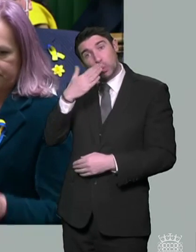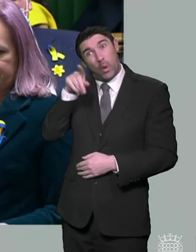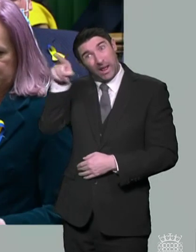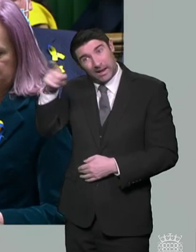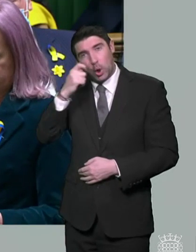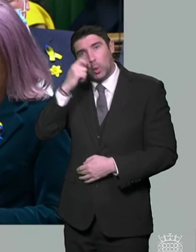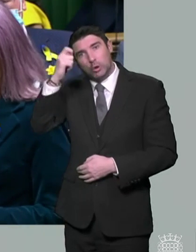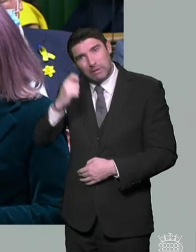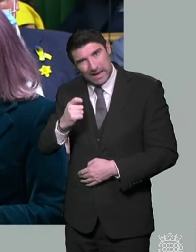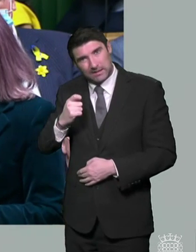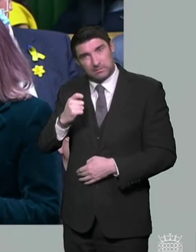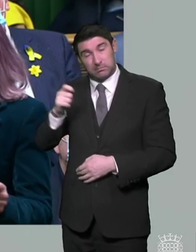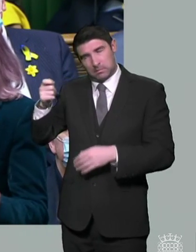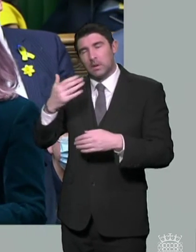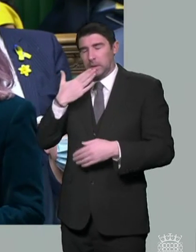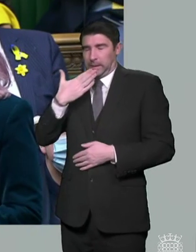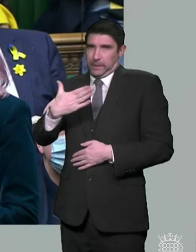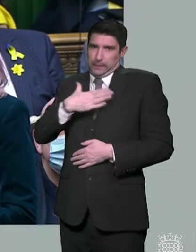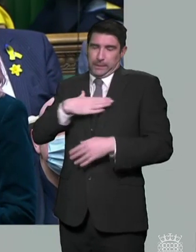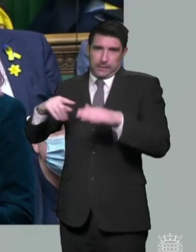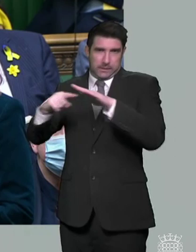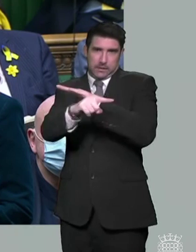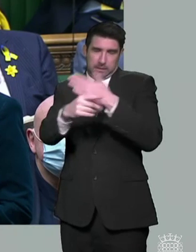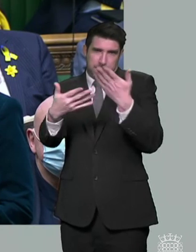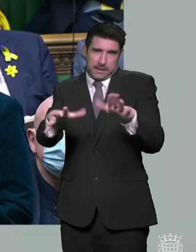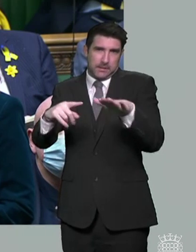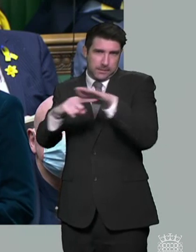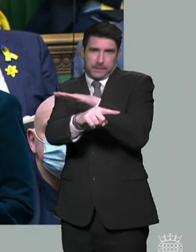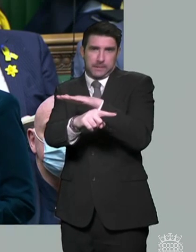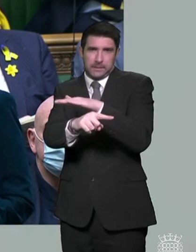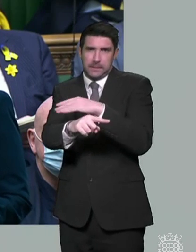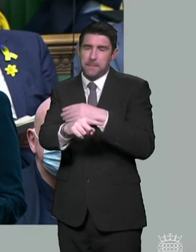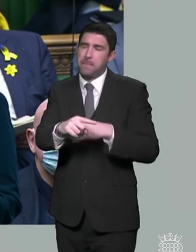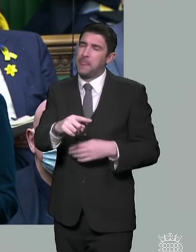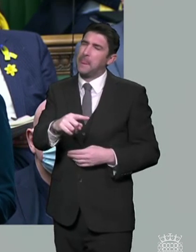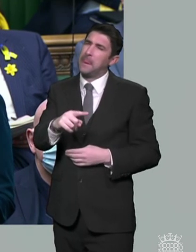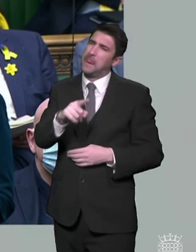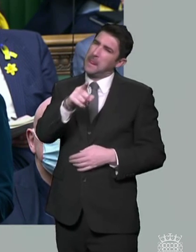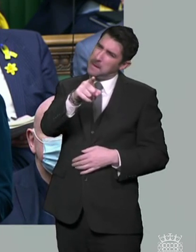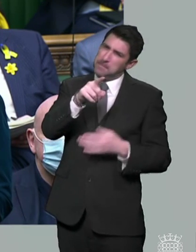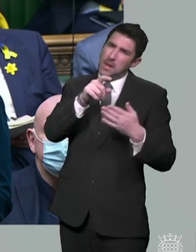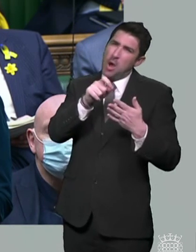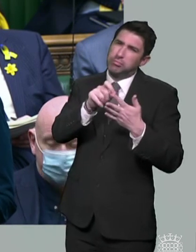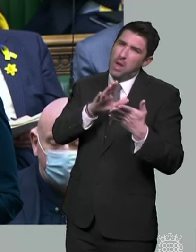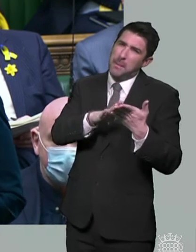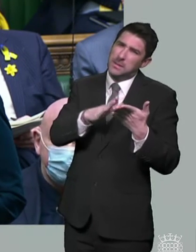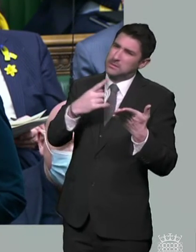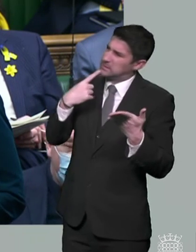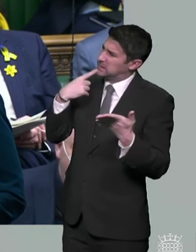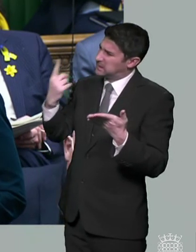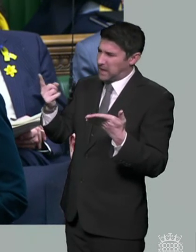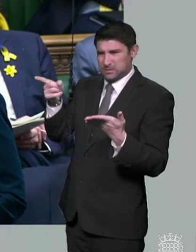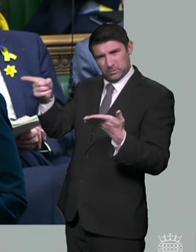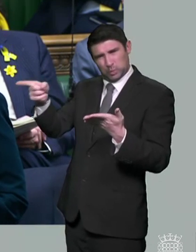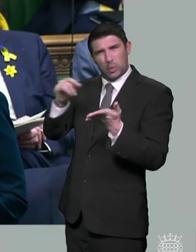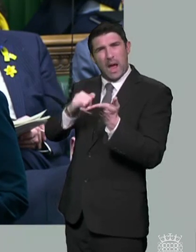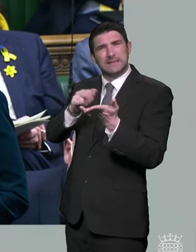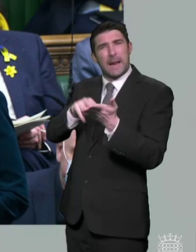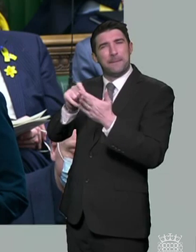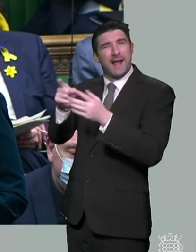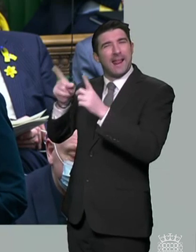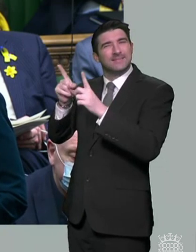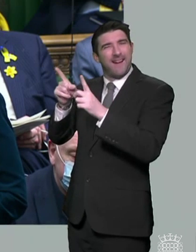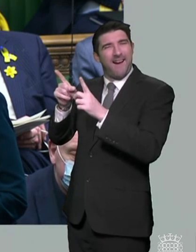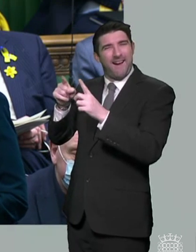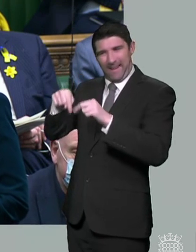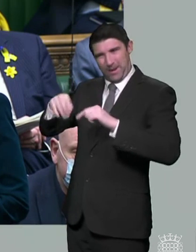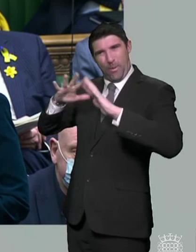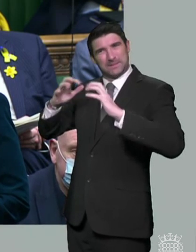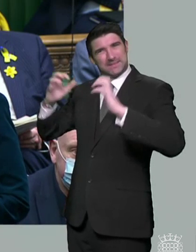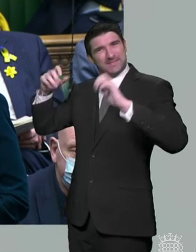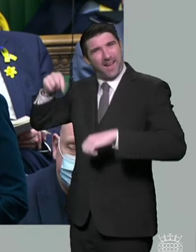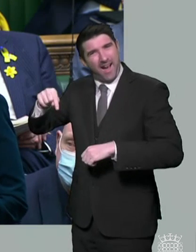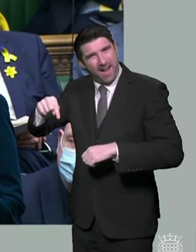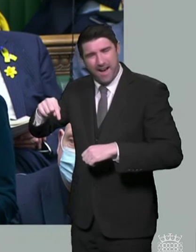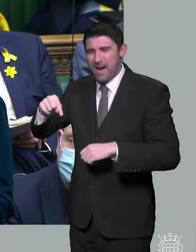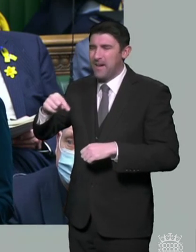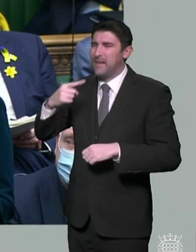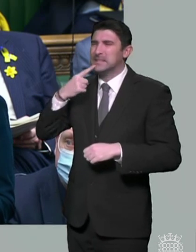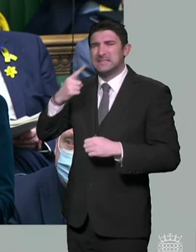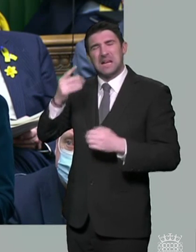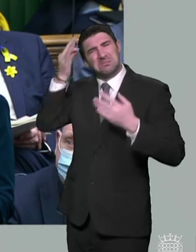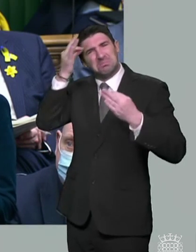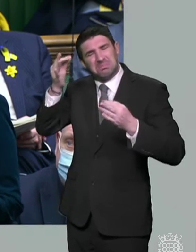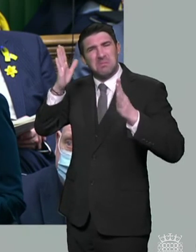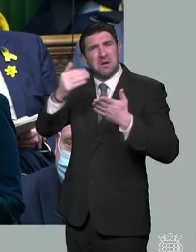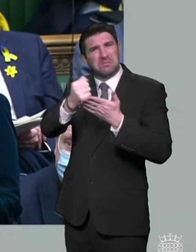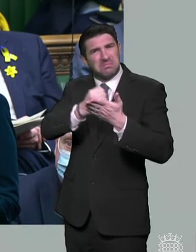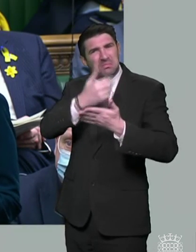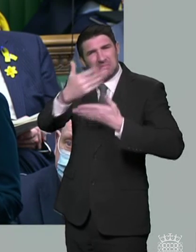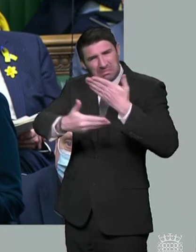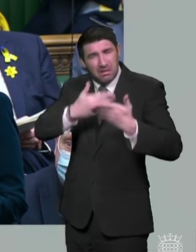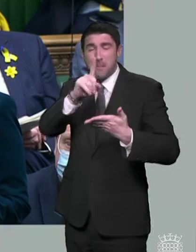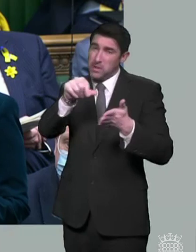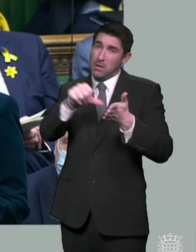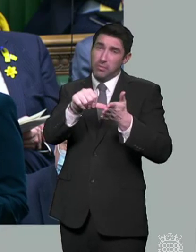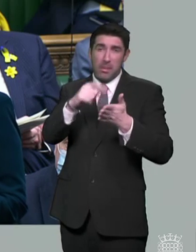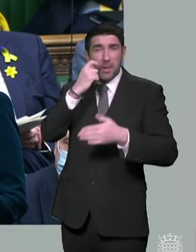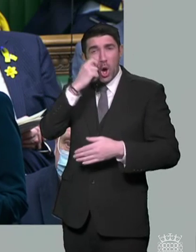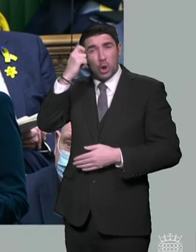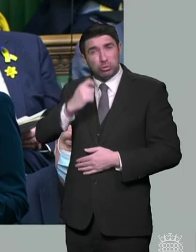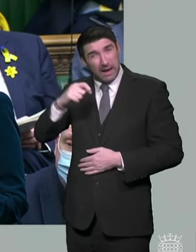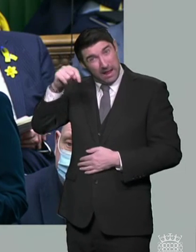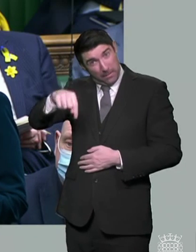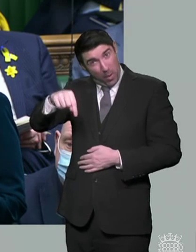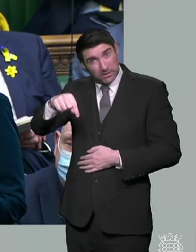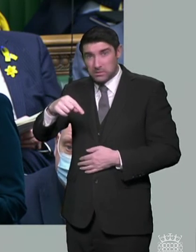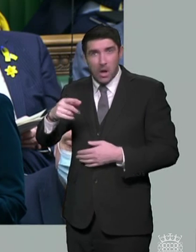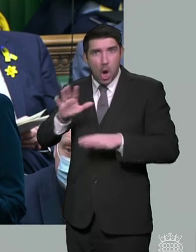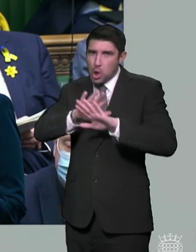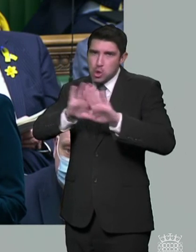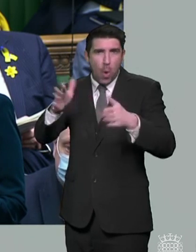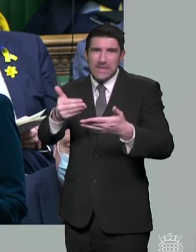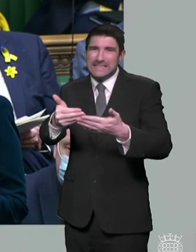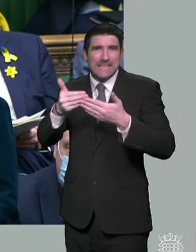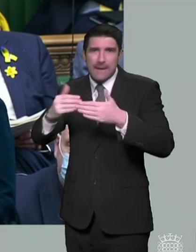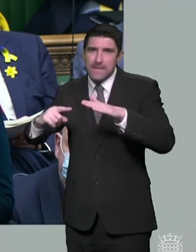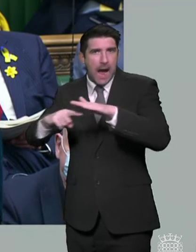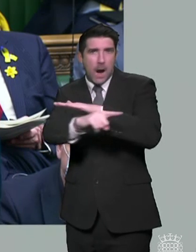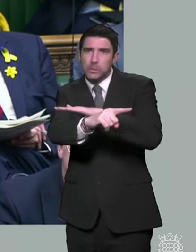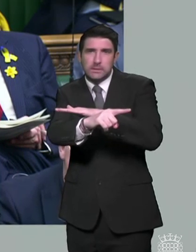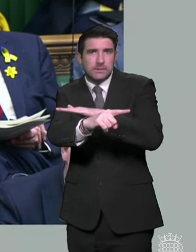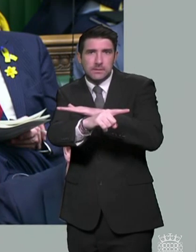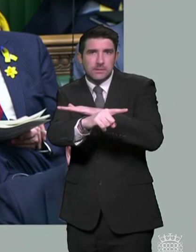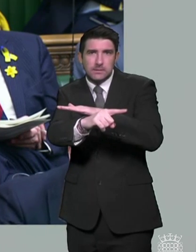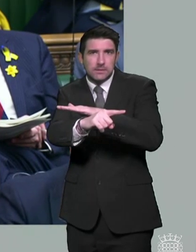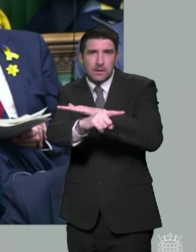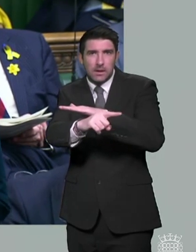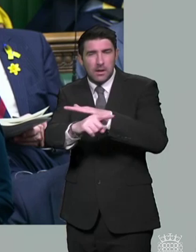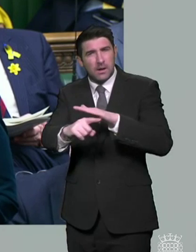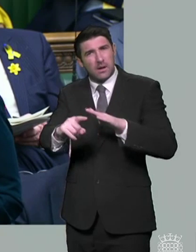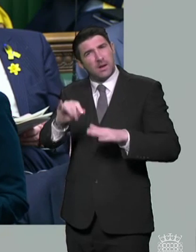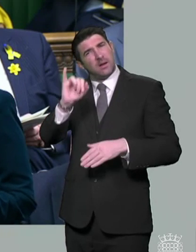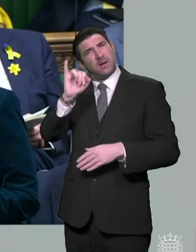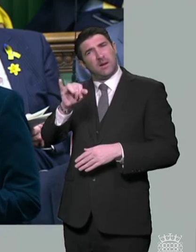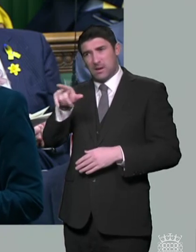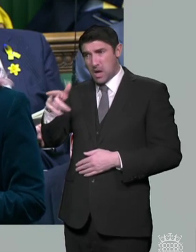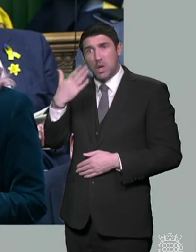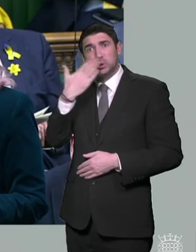I heard the Prime Minister’s response to my colleague the right honourable Member for Ross, Skye and Lochaber , but, given the lack of a humanitarian corridor, 173 Ukrainian colleagues from that school are stuck in Kyiv and Dnipro, and ineligible for the Home Office’s humanitarian sponsorship pathway due to the school being domiciled in Ukraine.